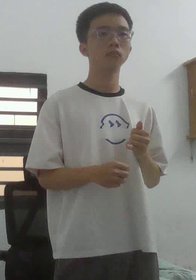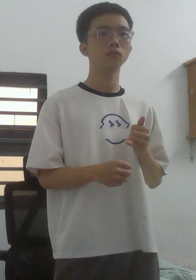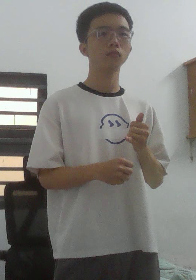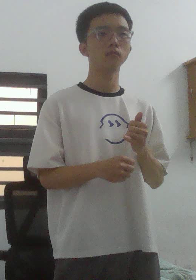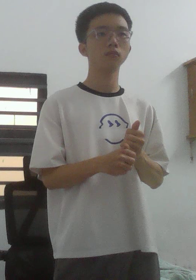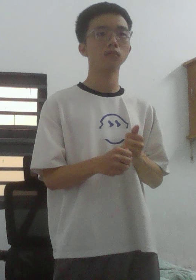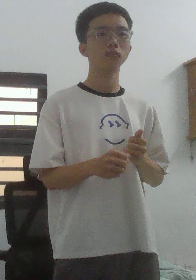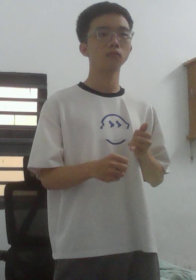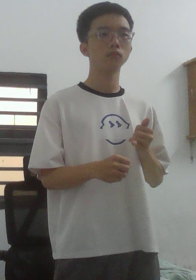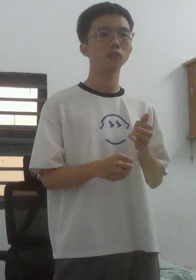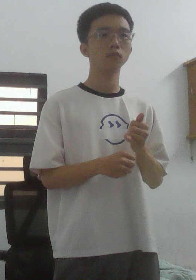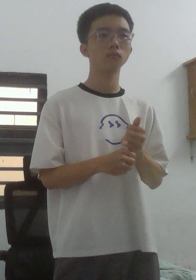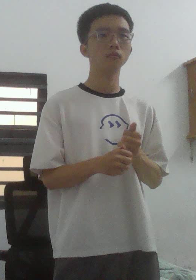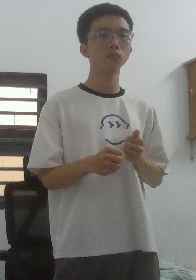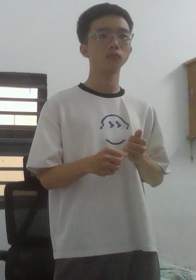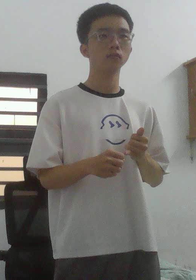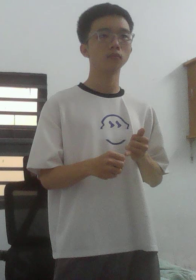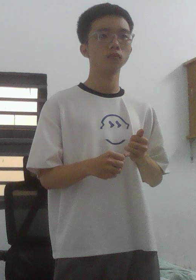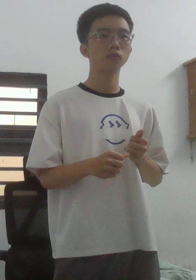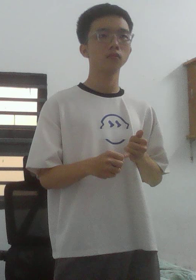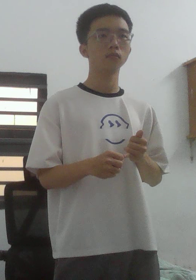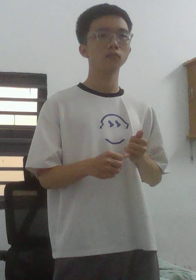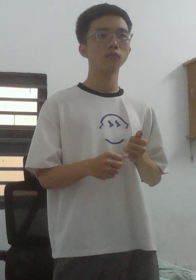cuoi nam